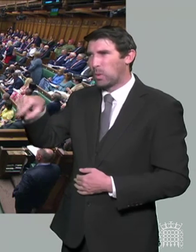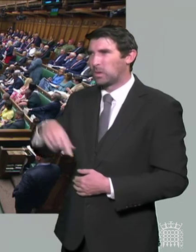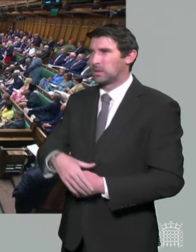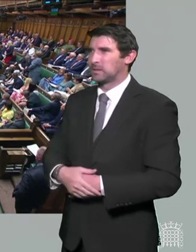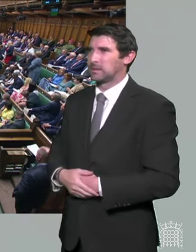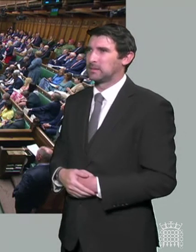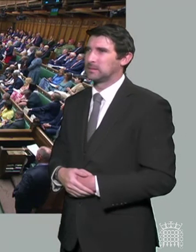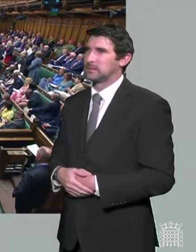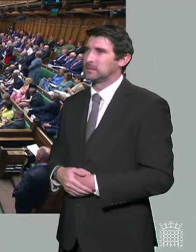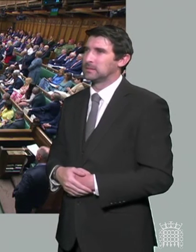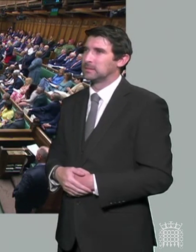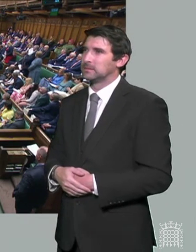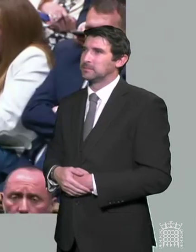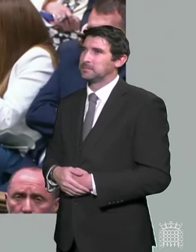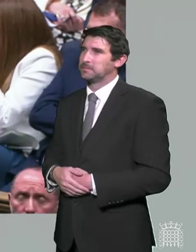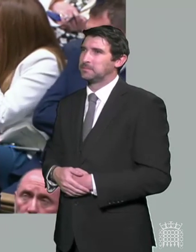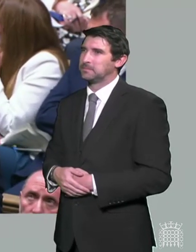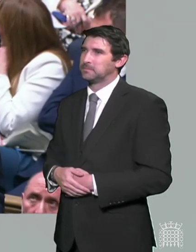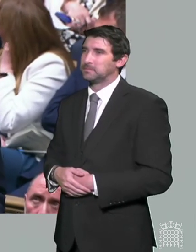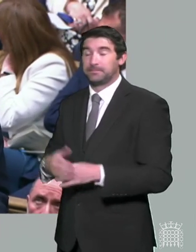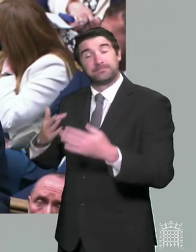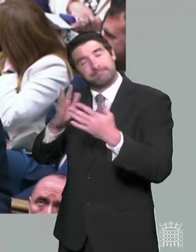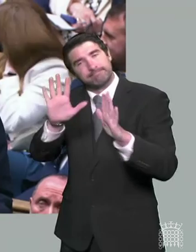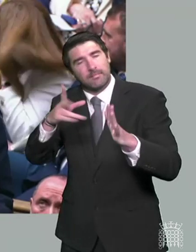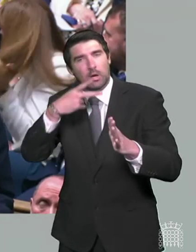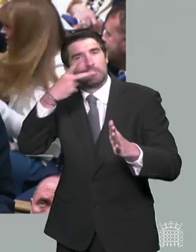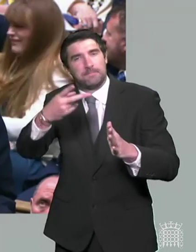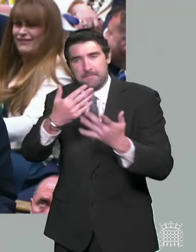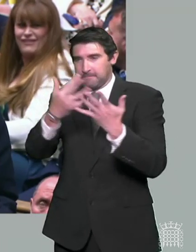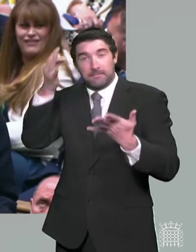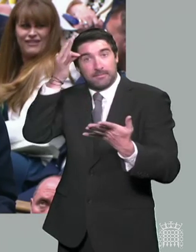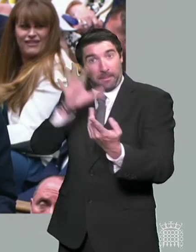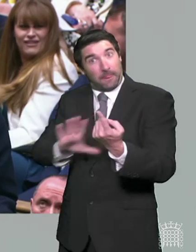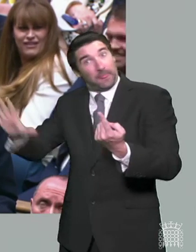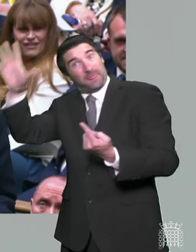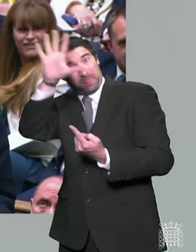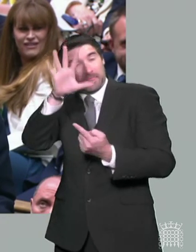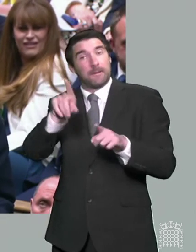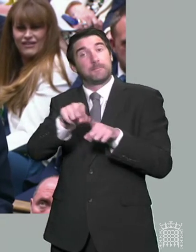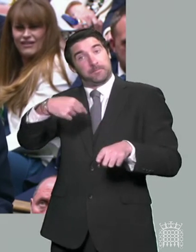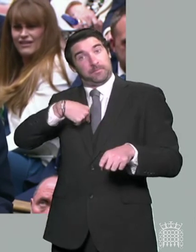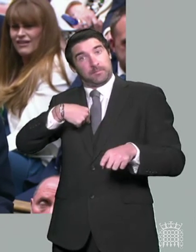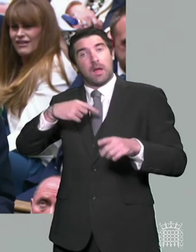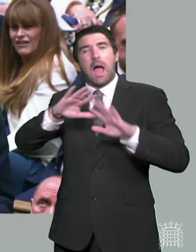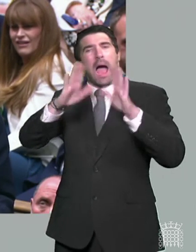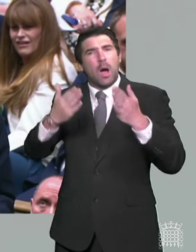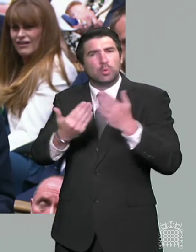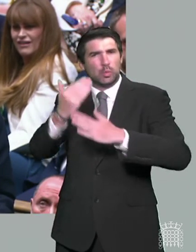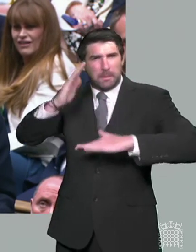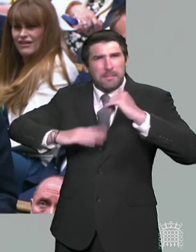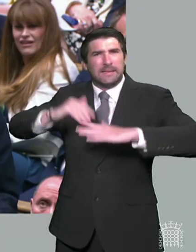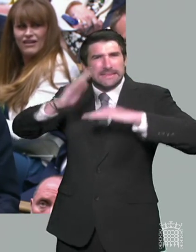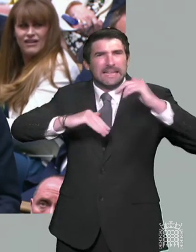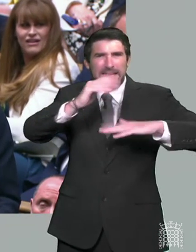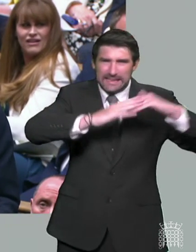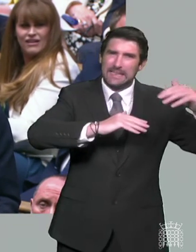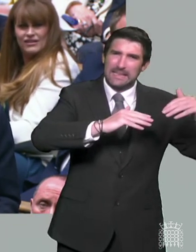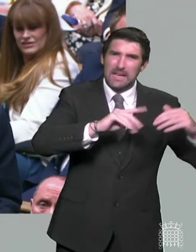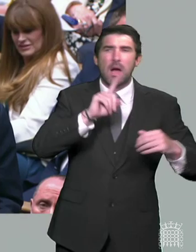Many areas like mine have already had massive new housing development with no commensurate increase in general practice capacity.